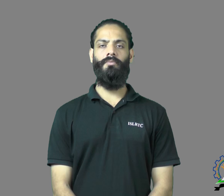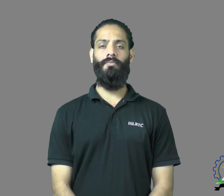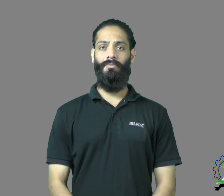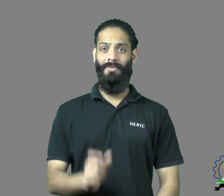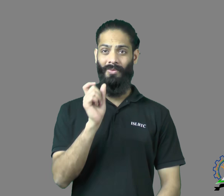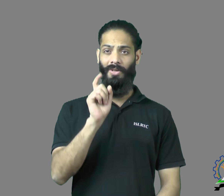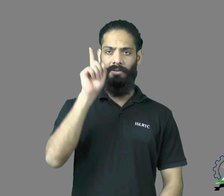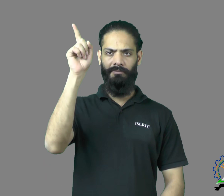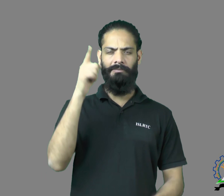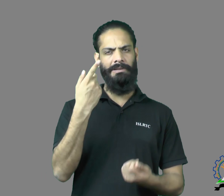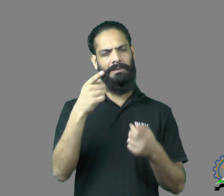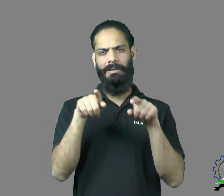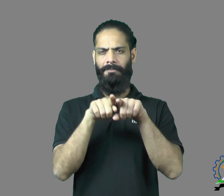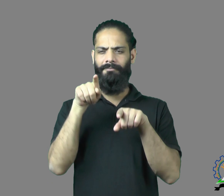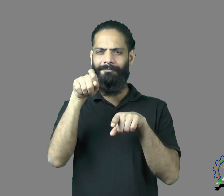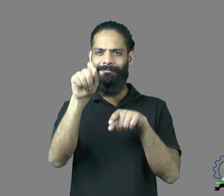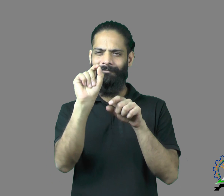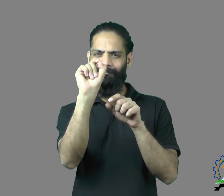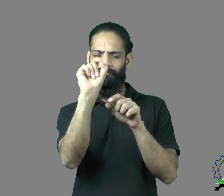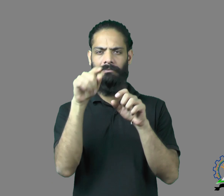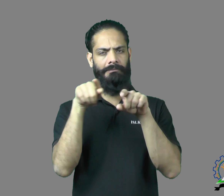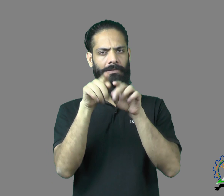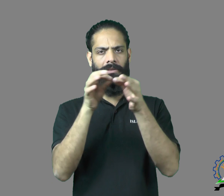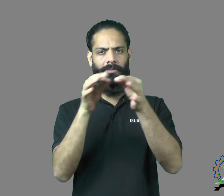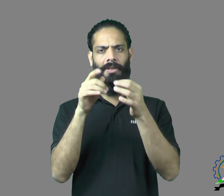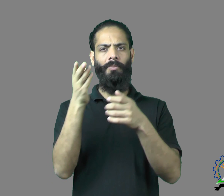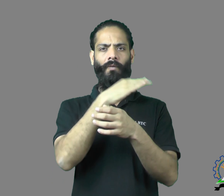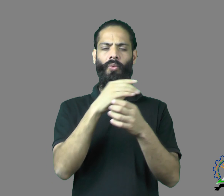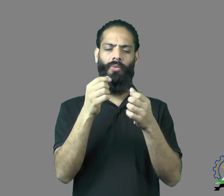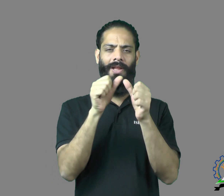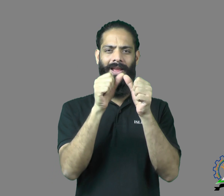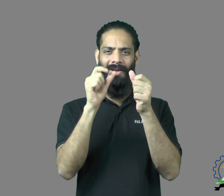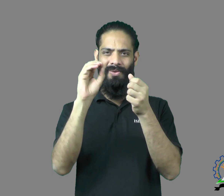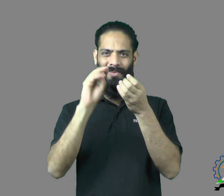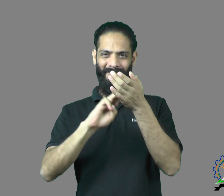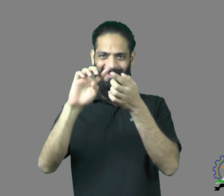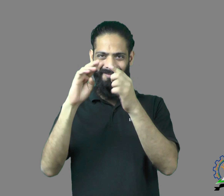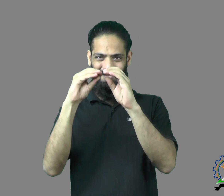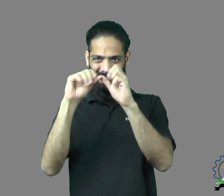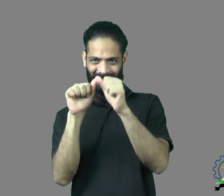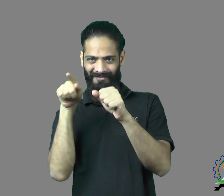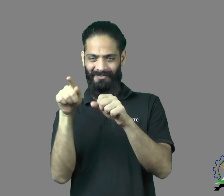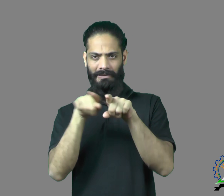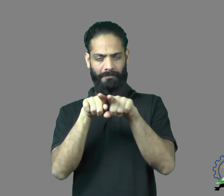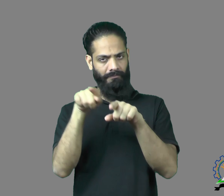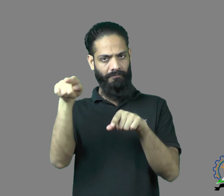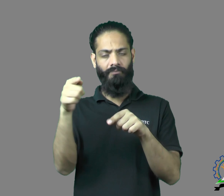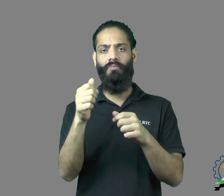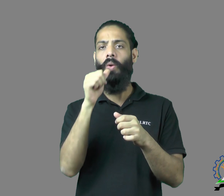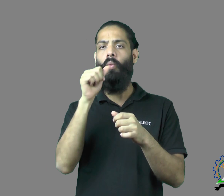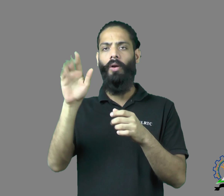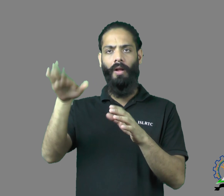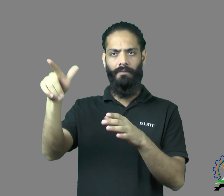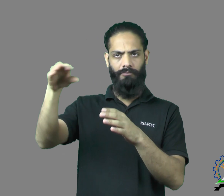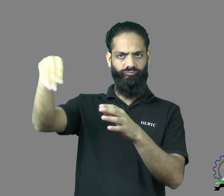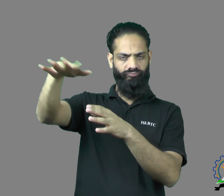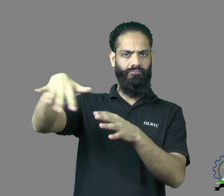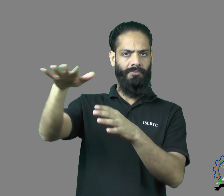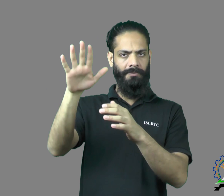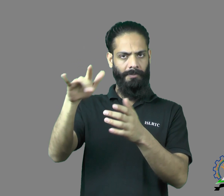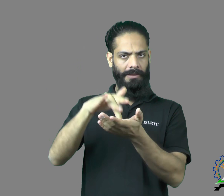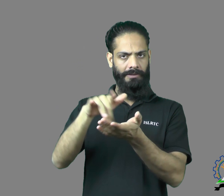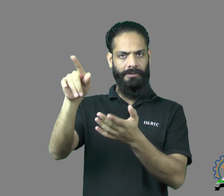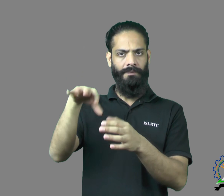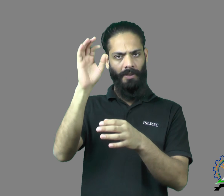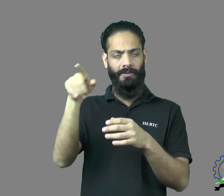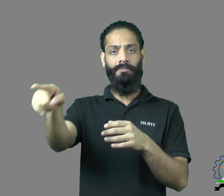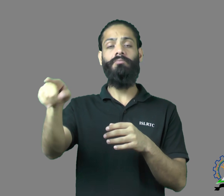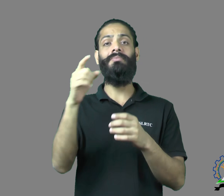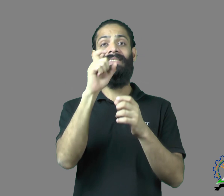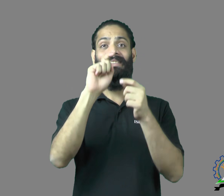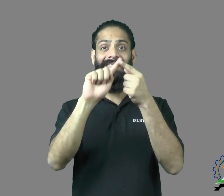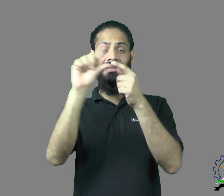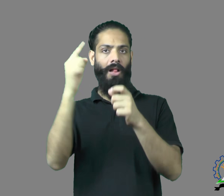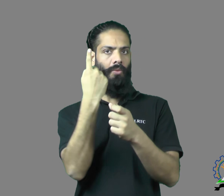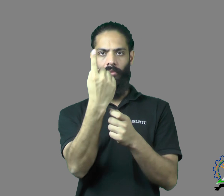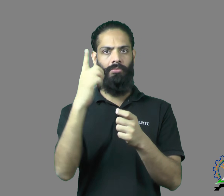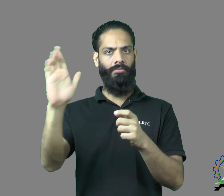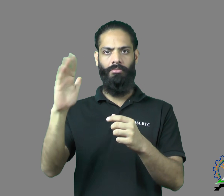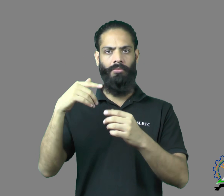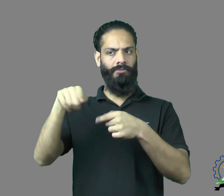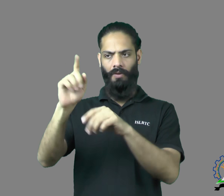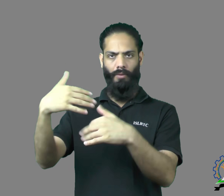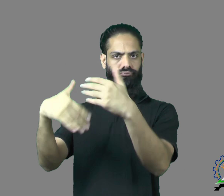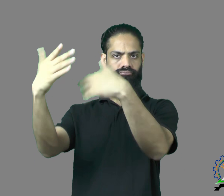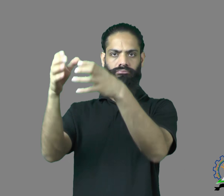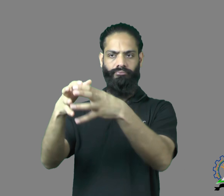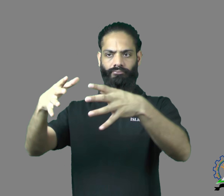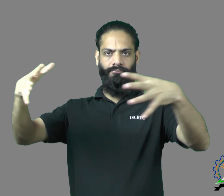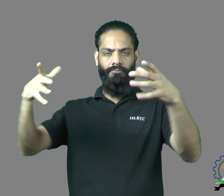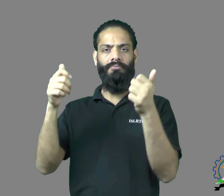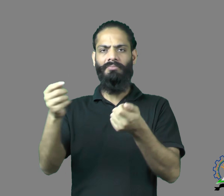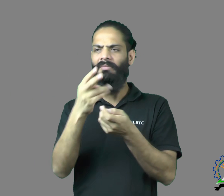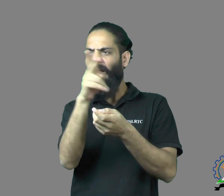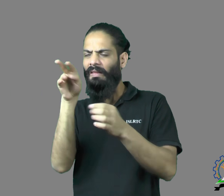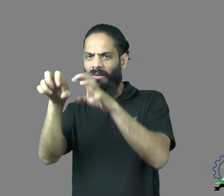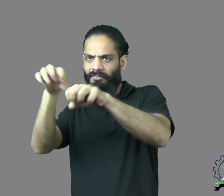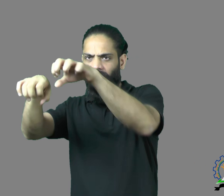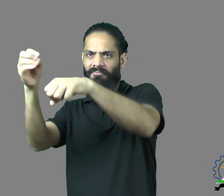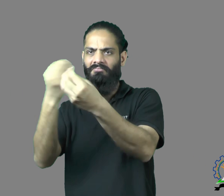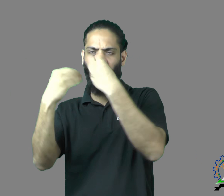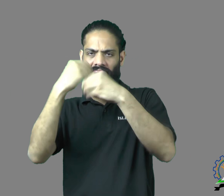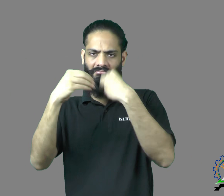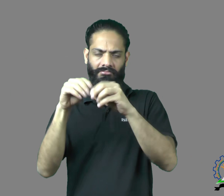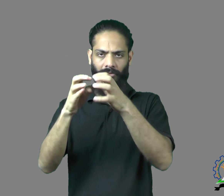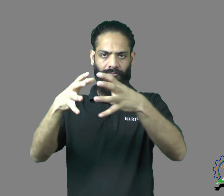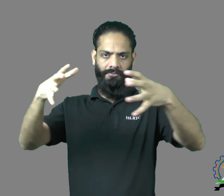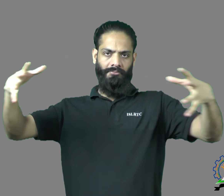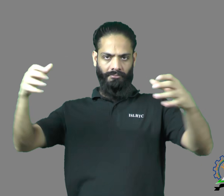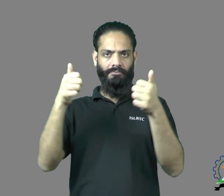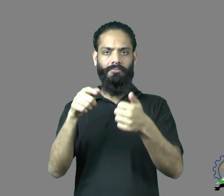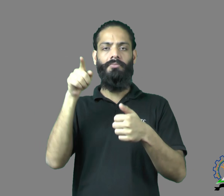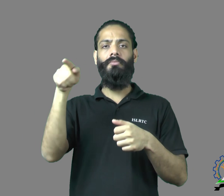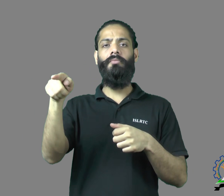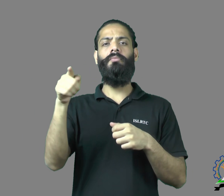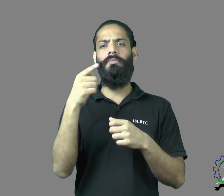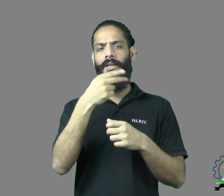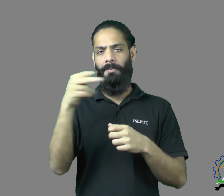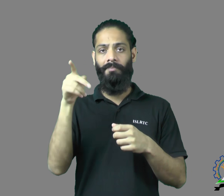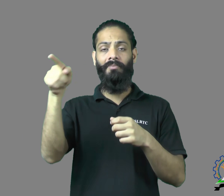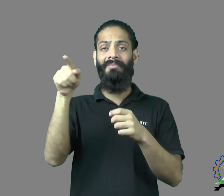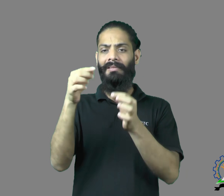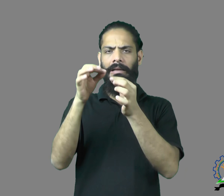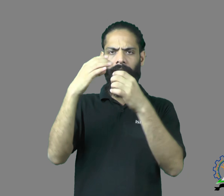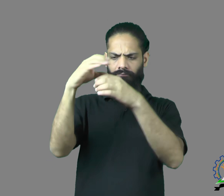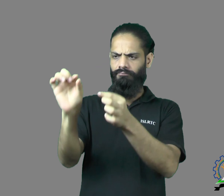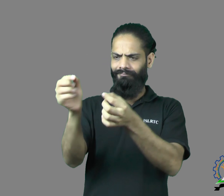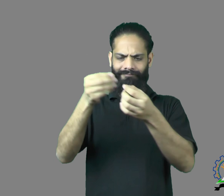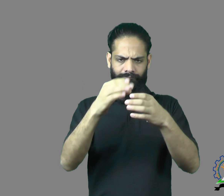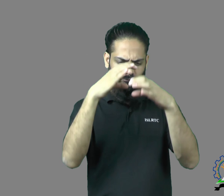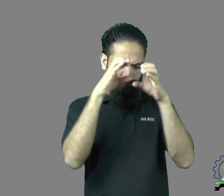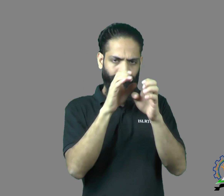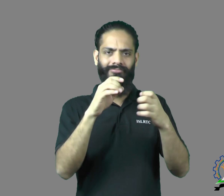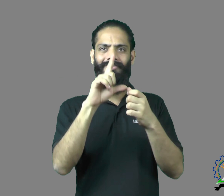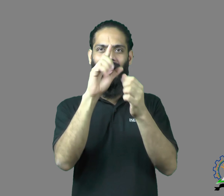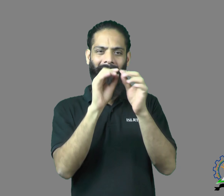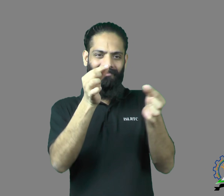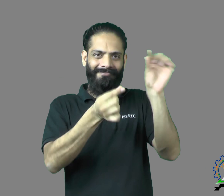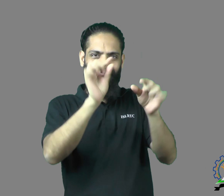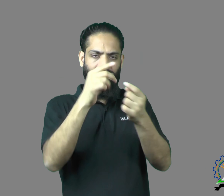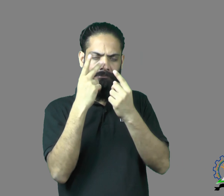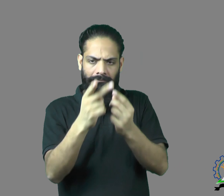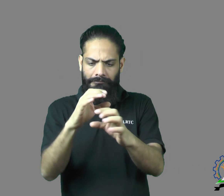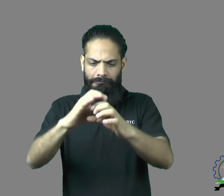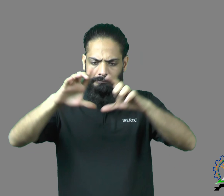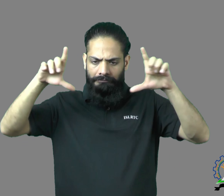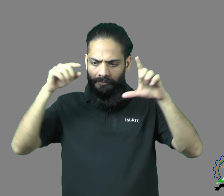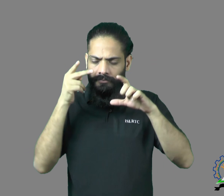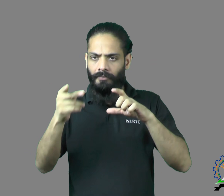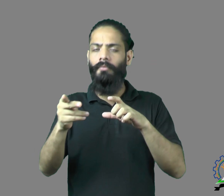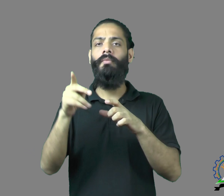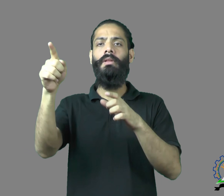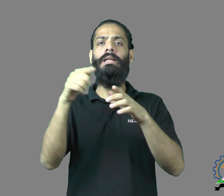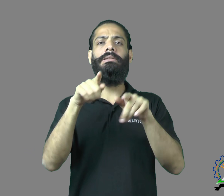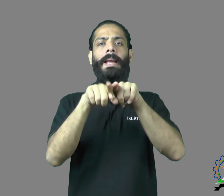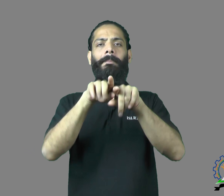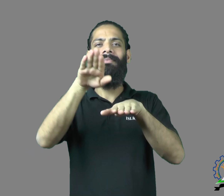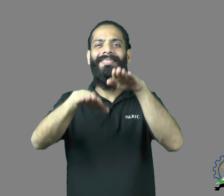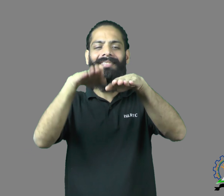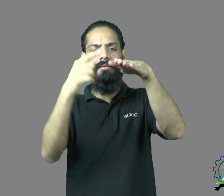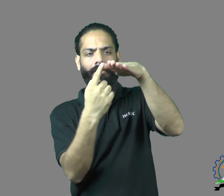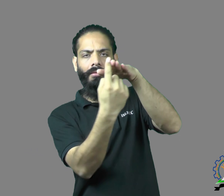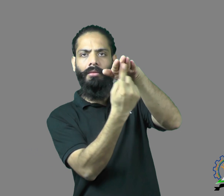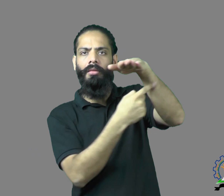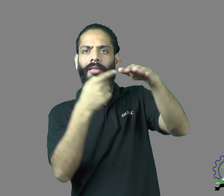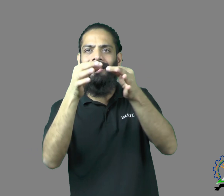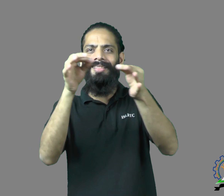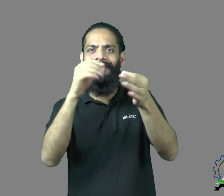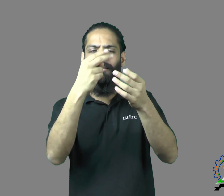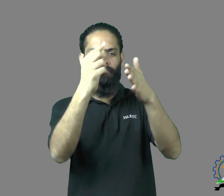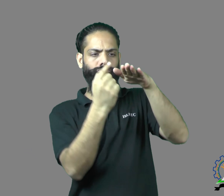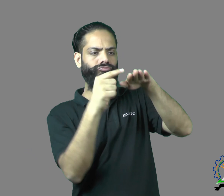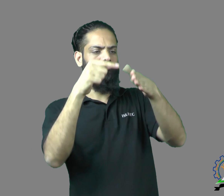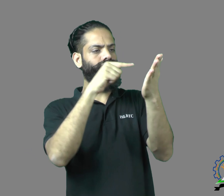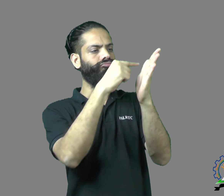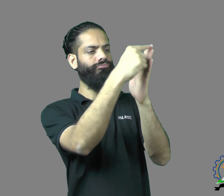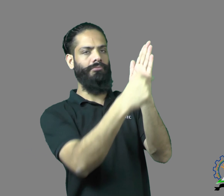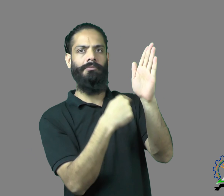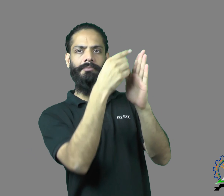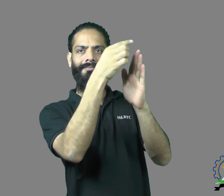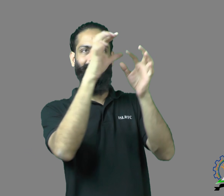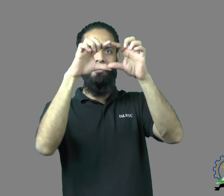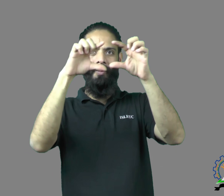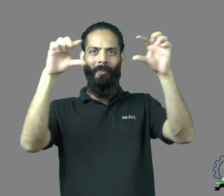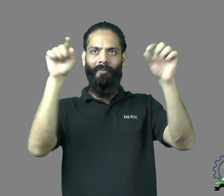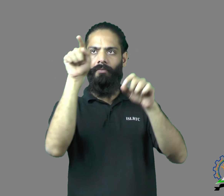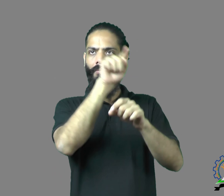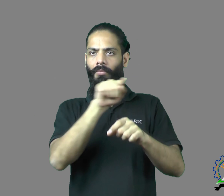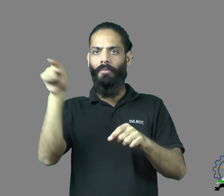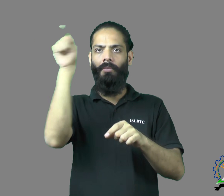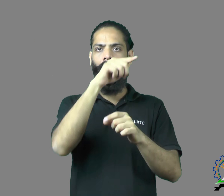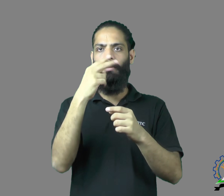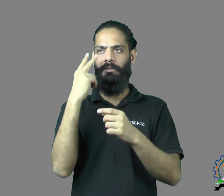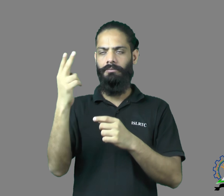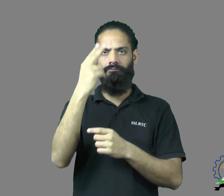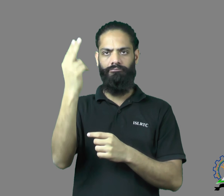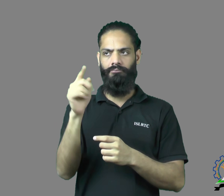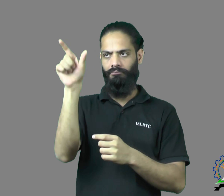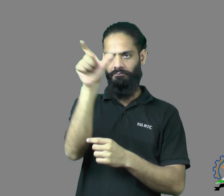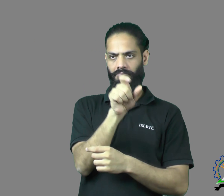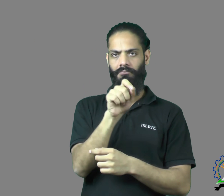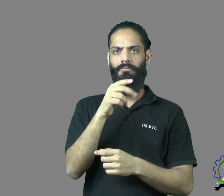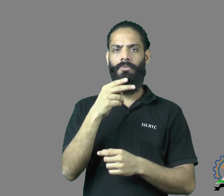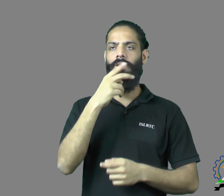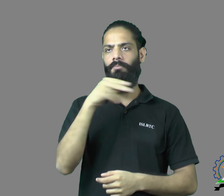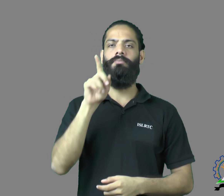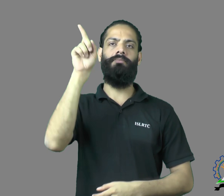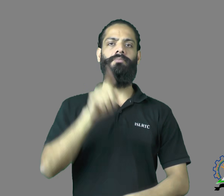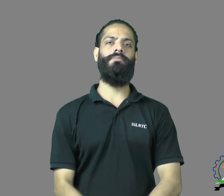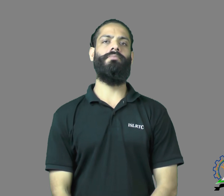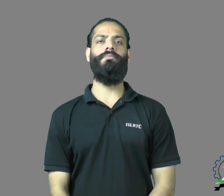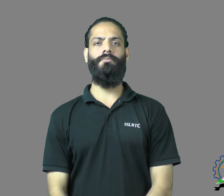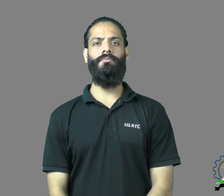Paramecium